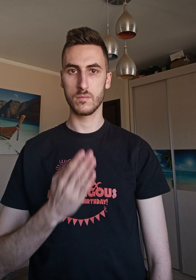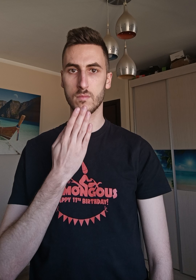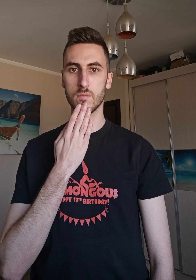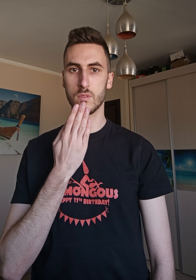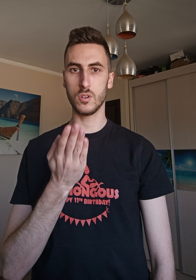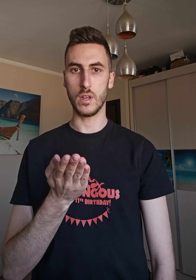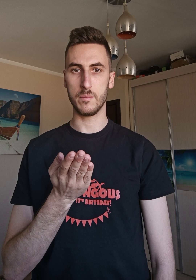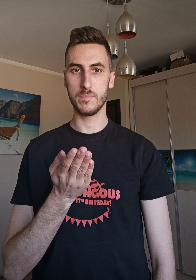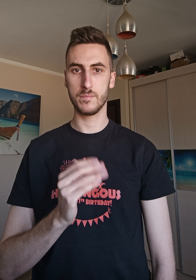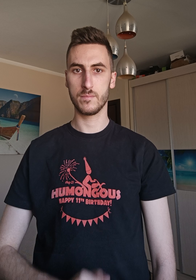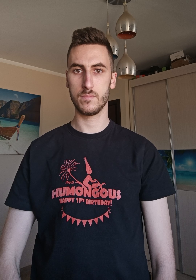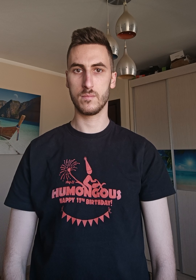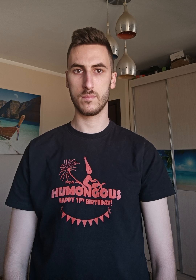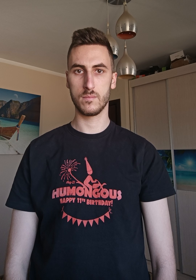תודה